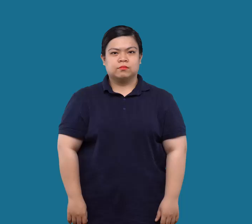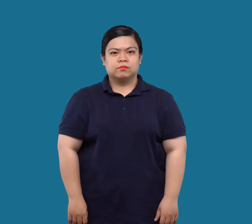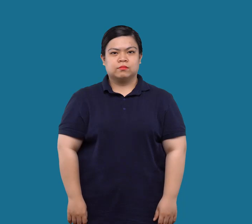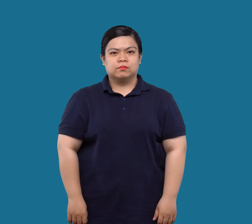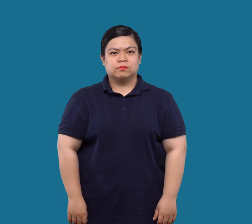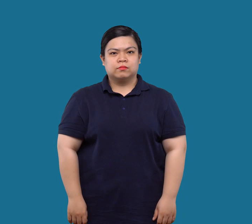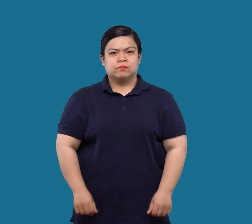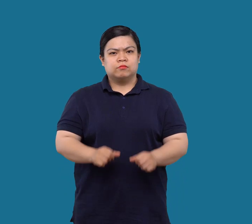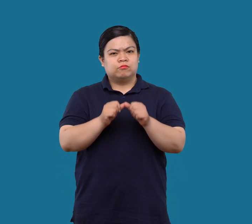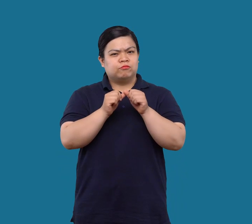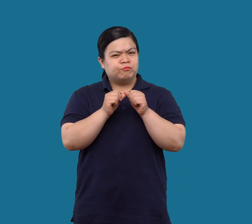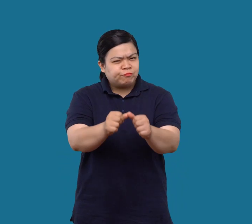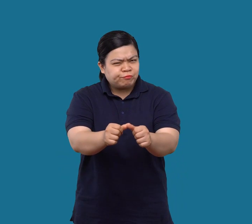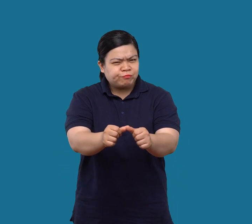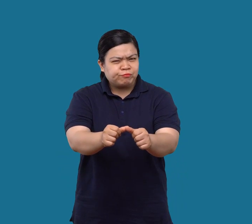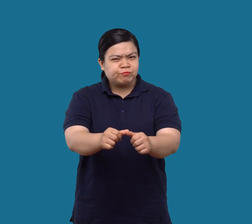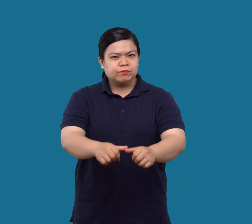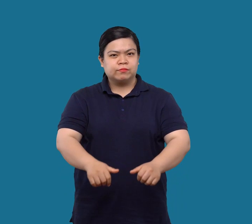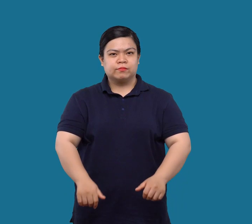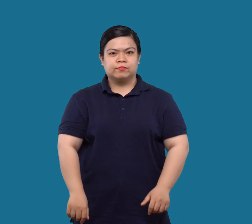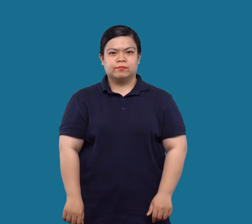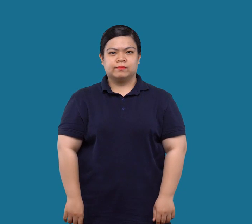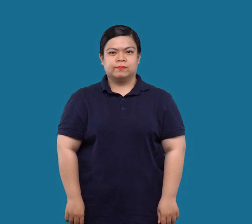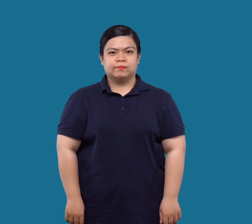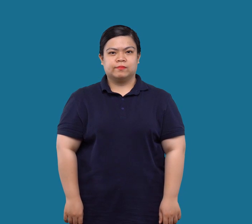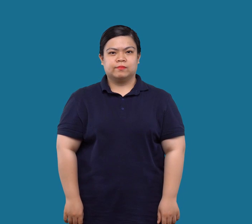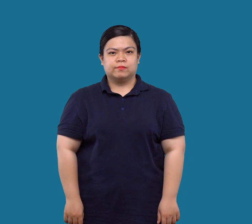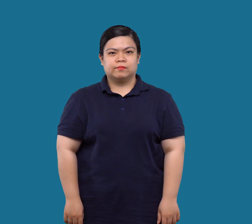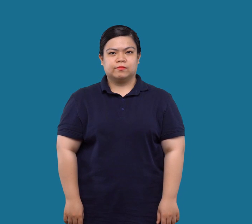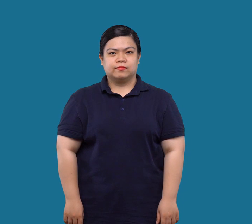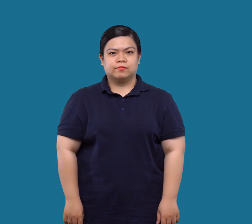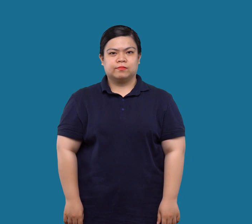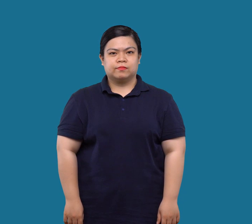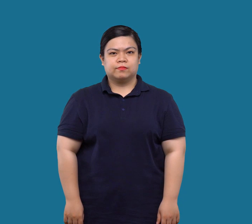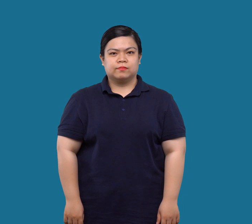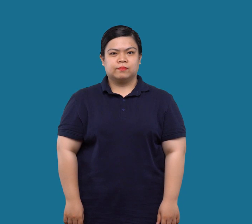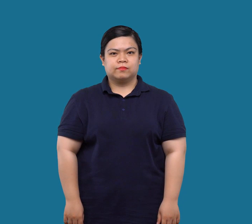tiếp tục